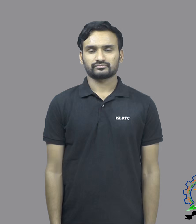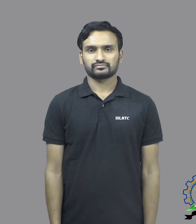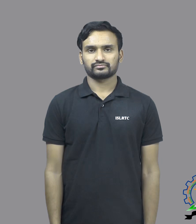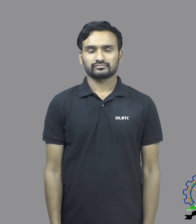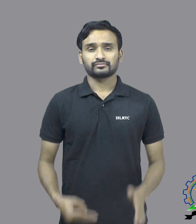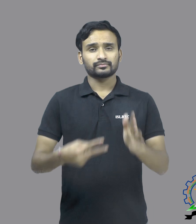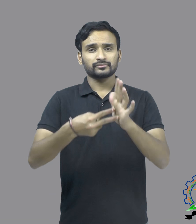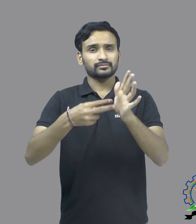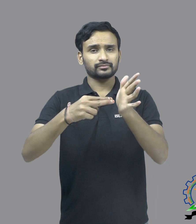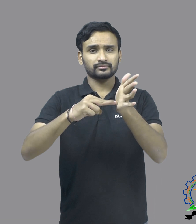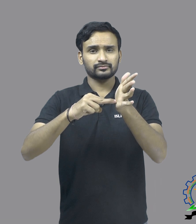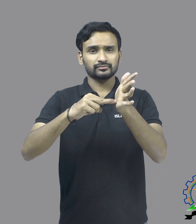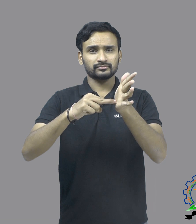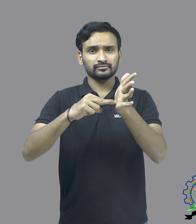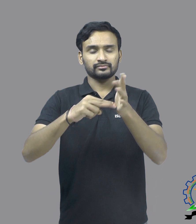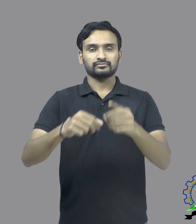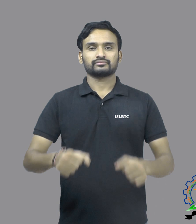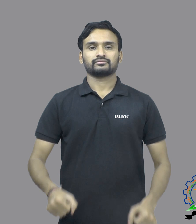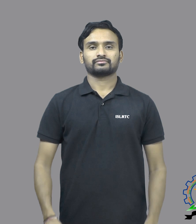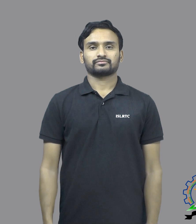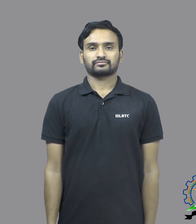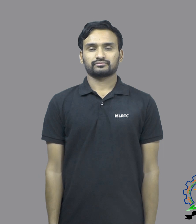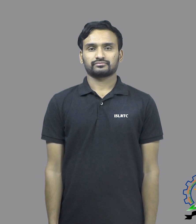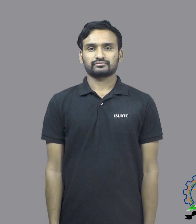Mean